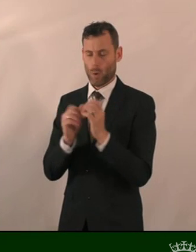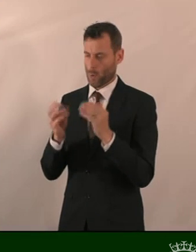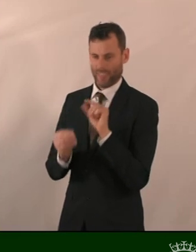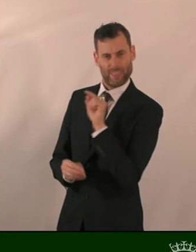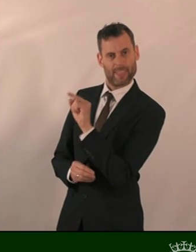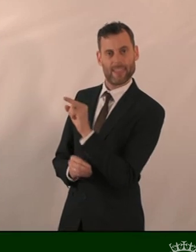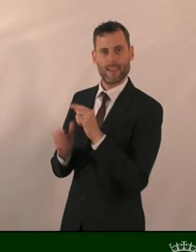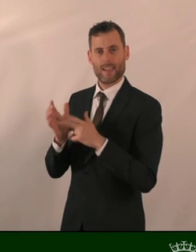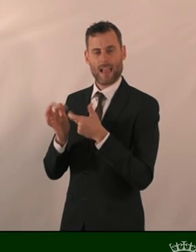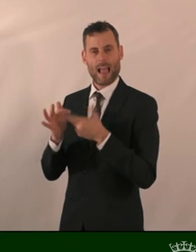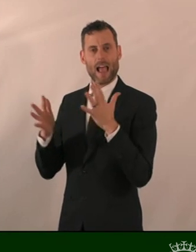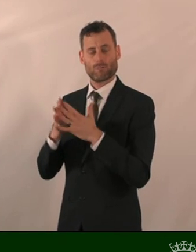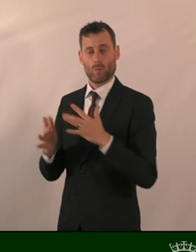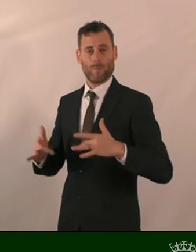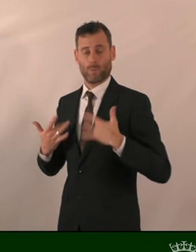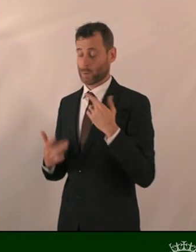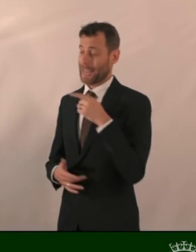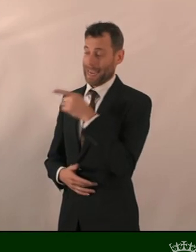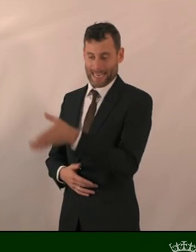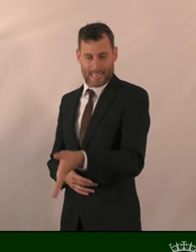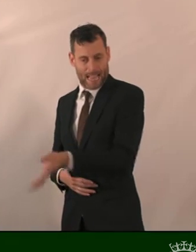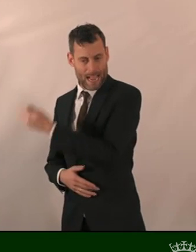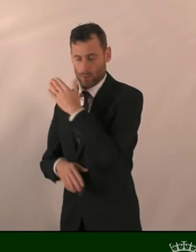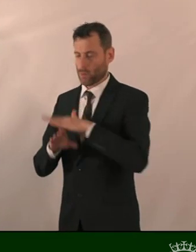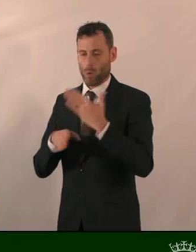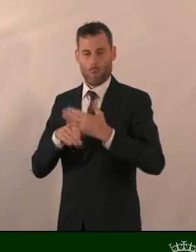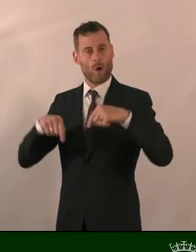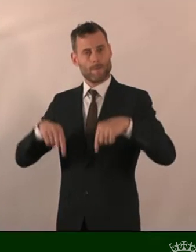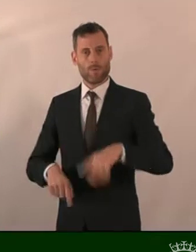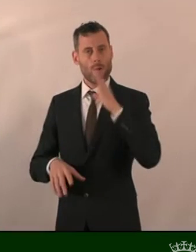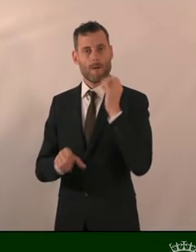That individual no longer works for the Government.